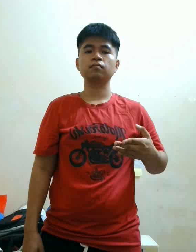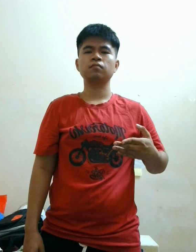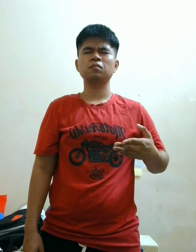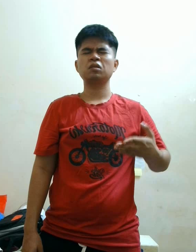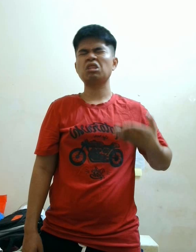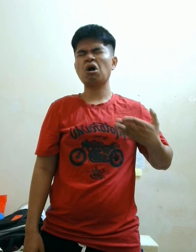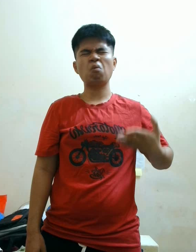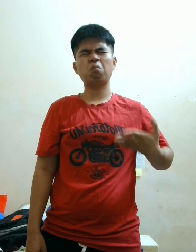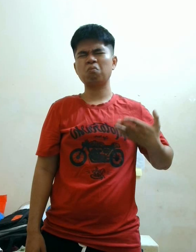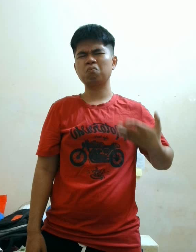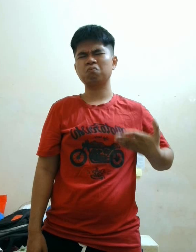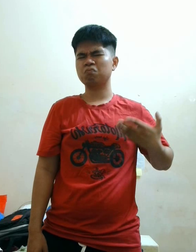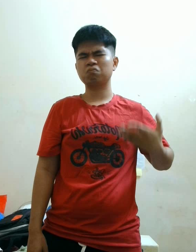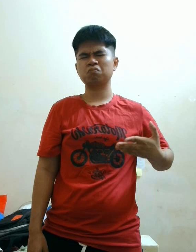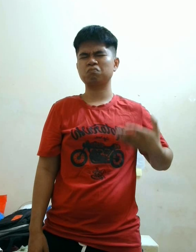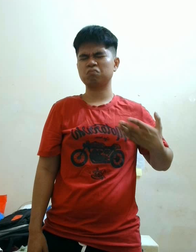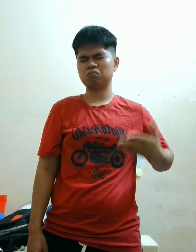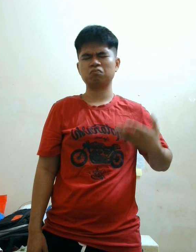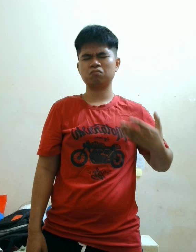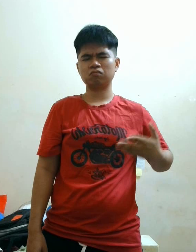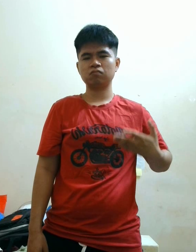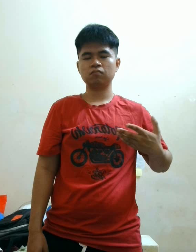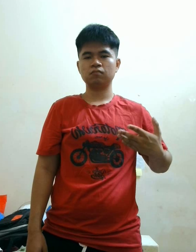nong